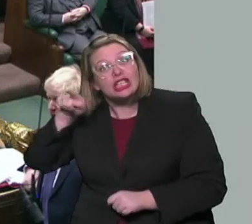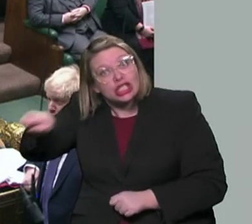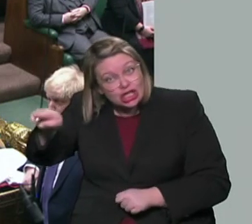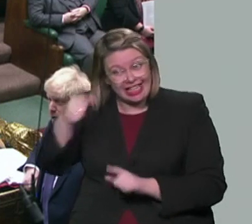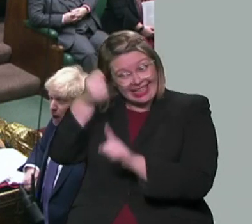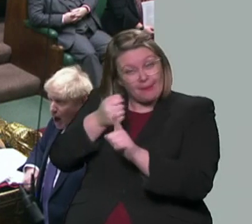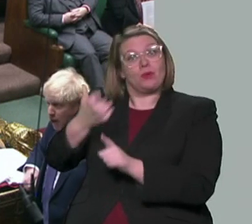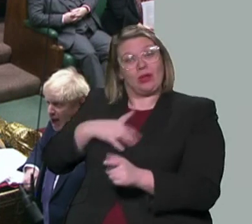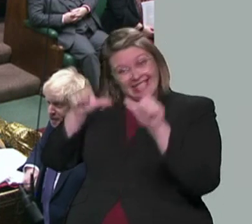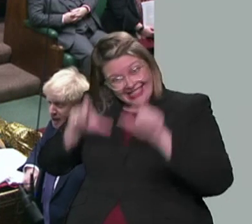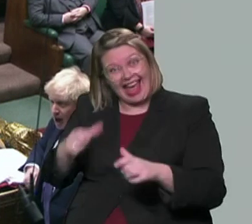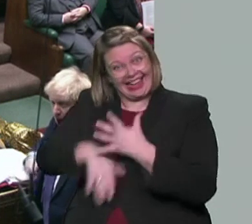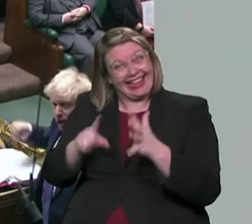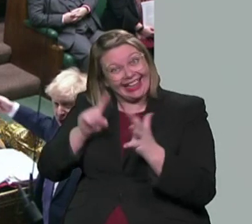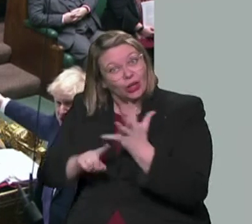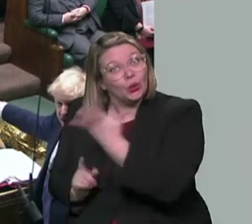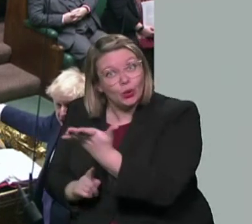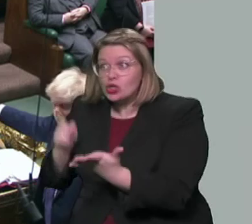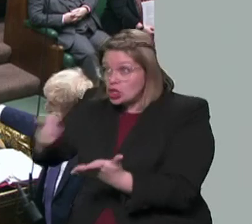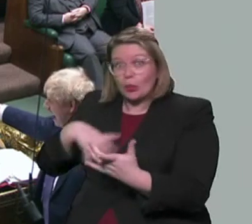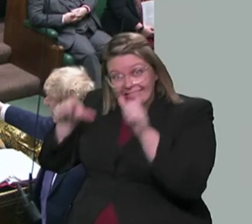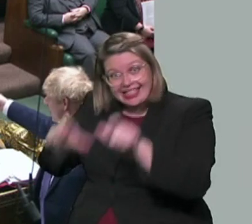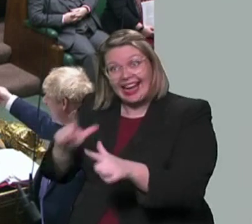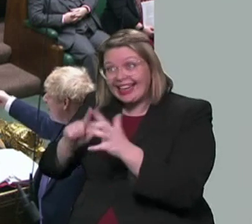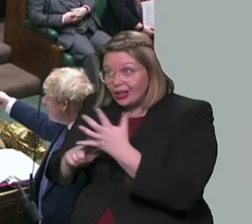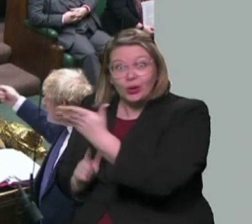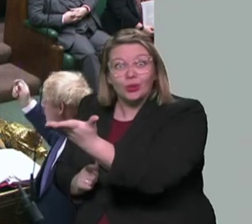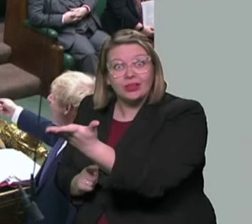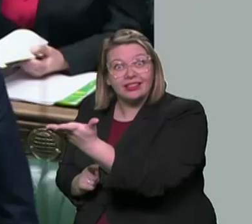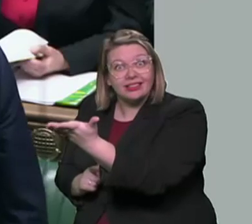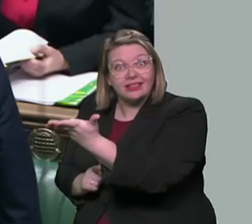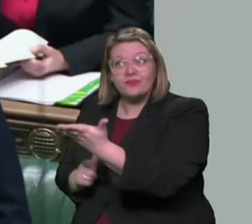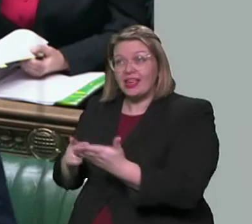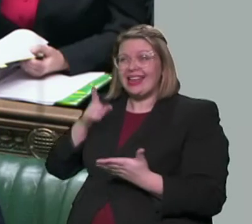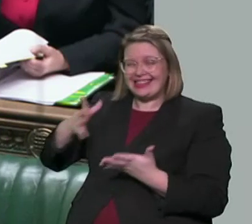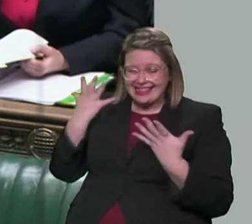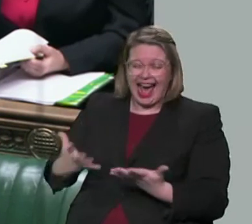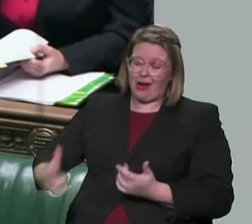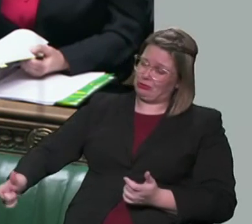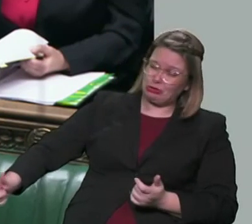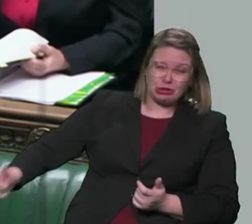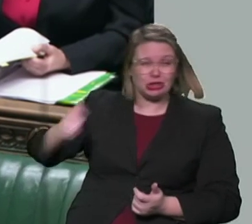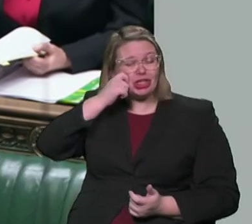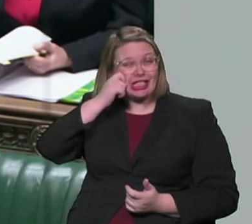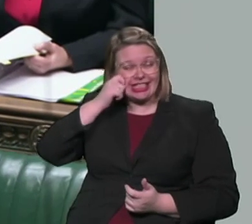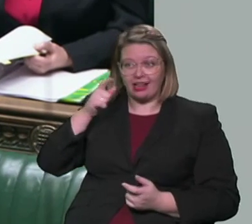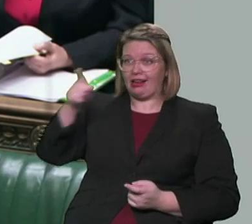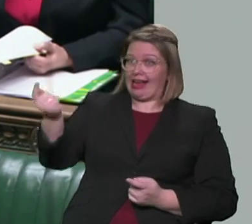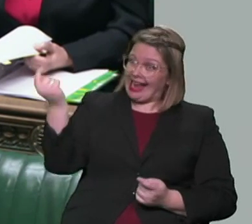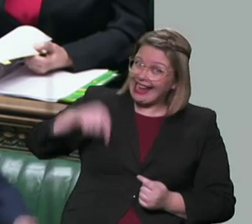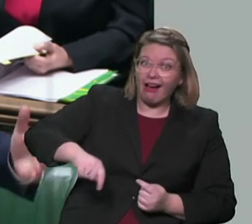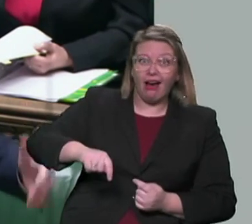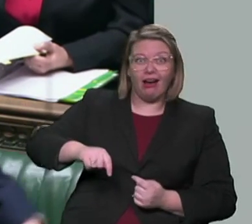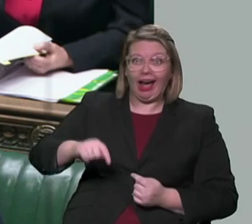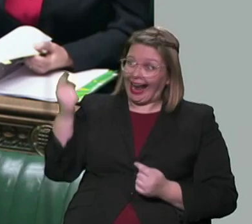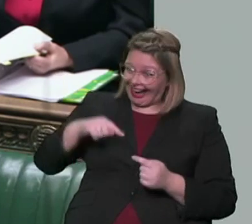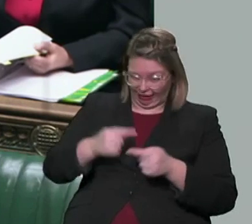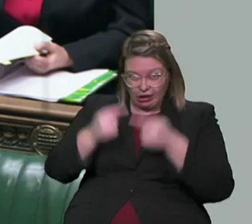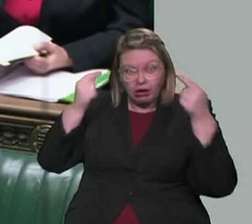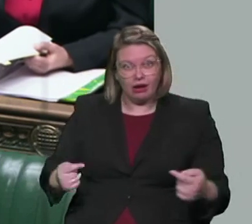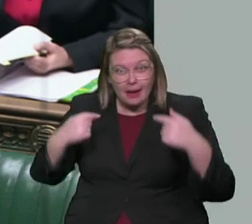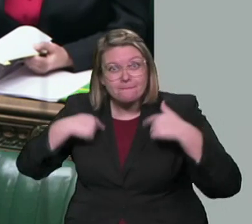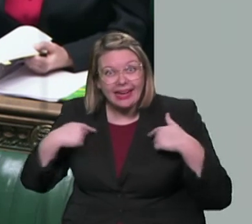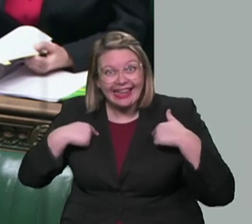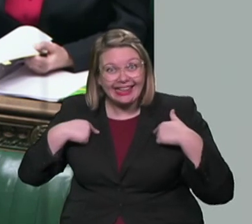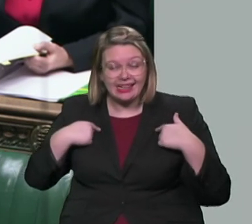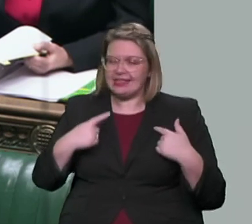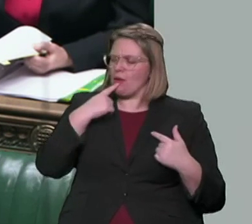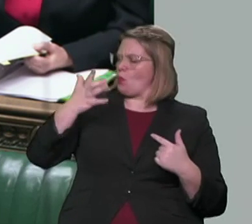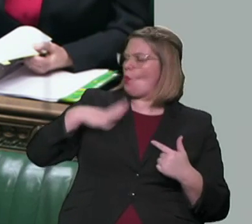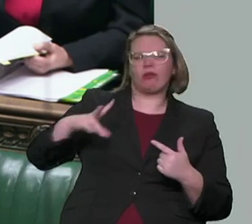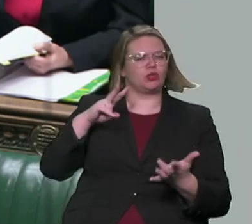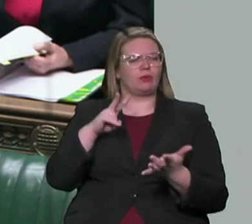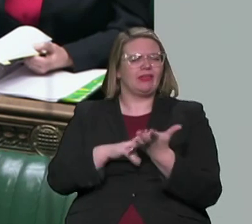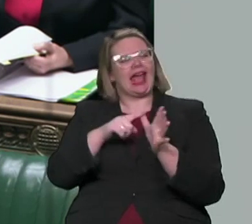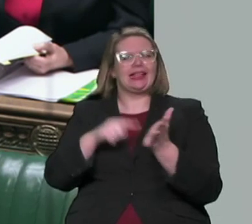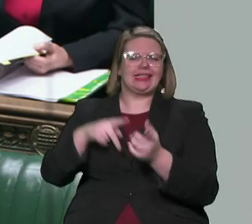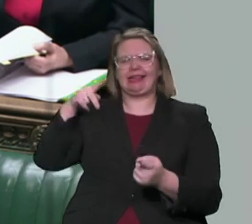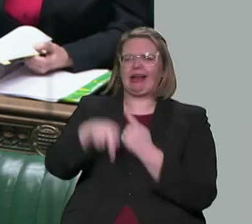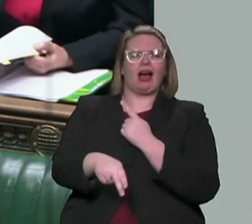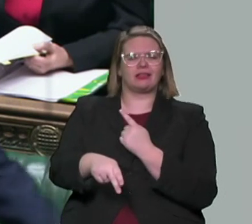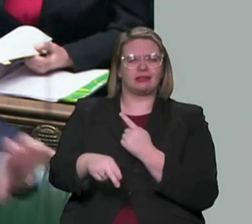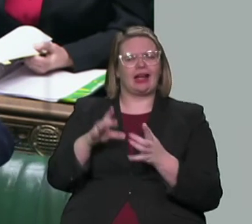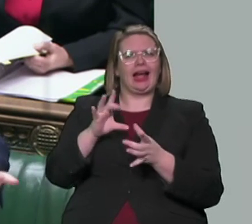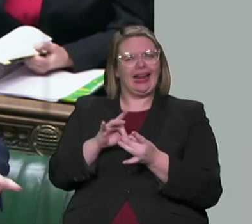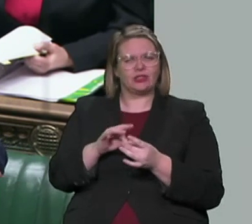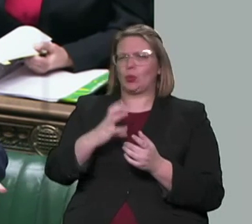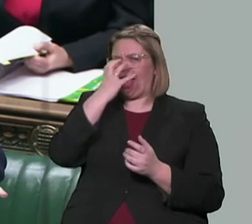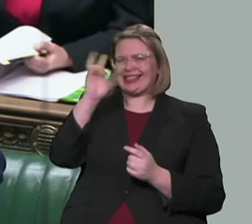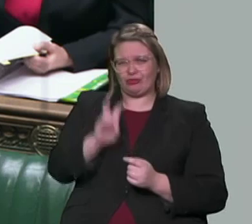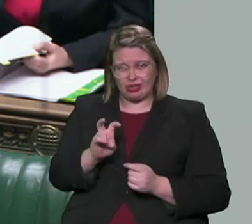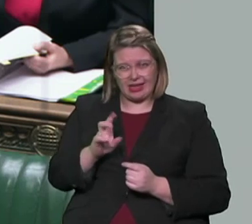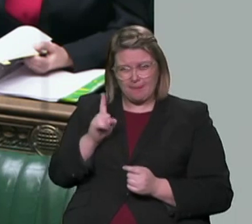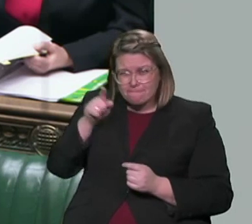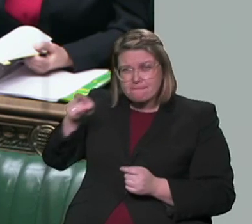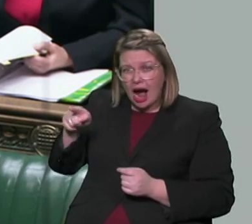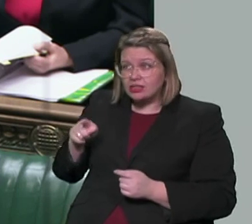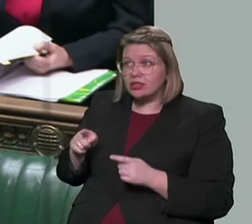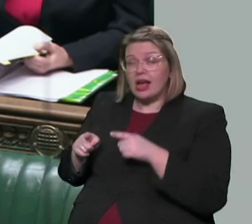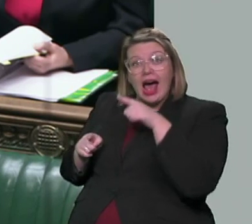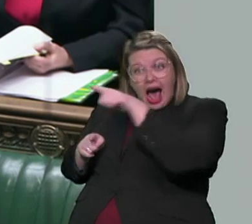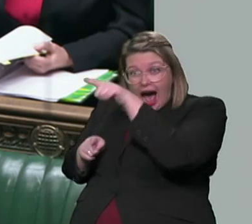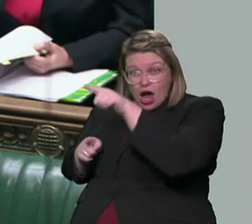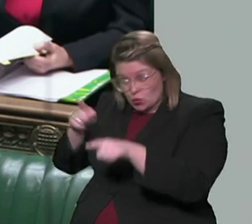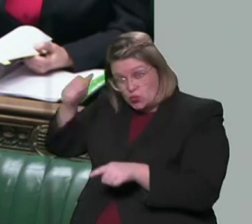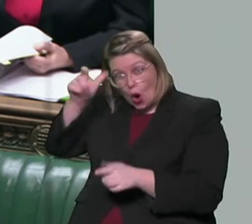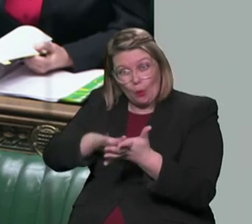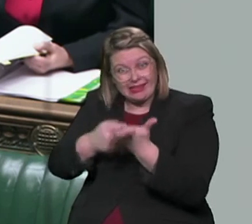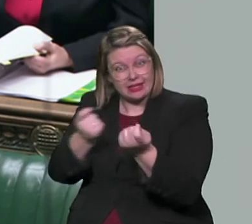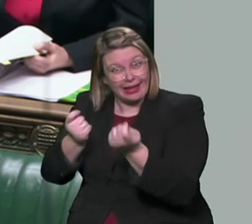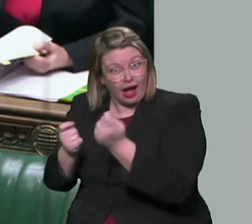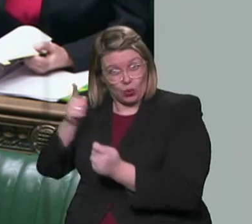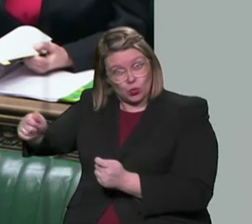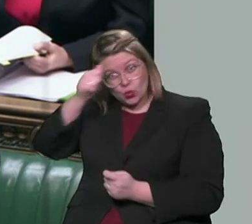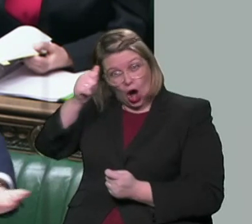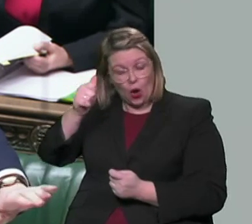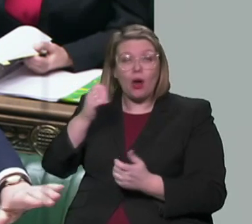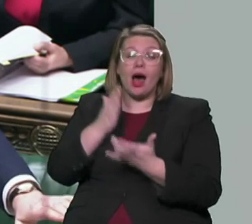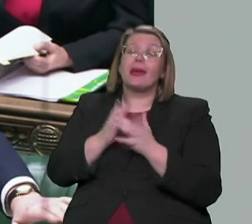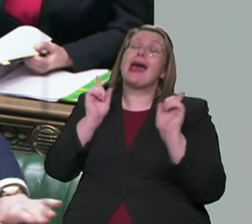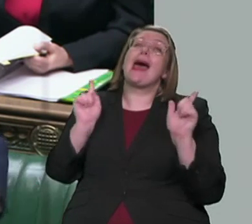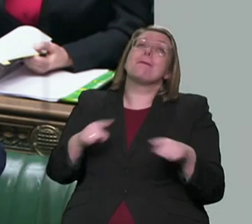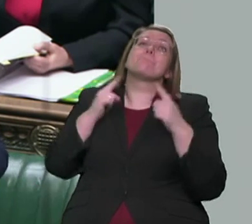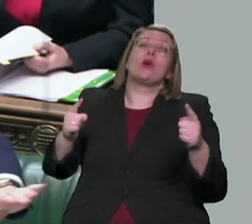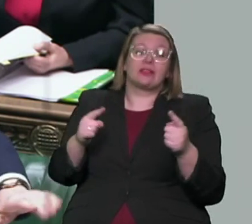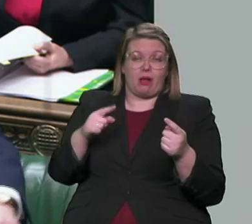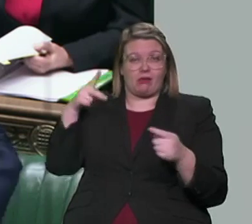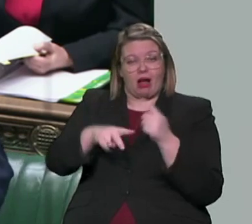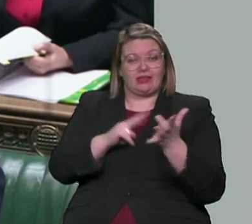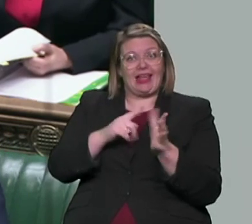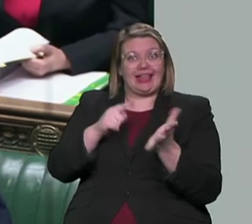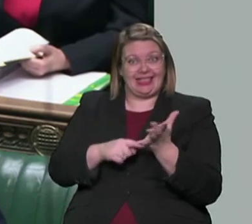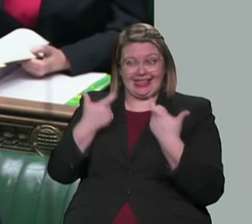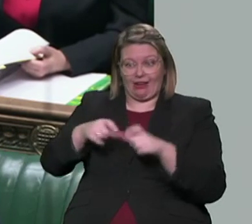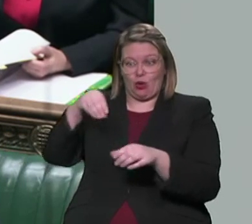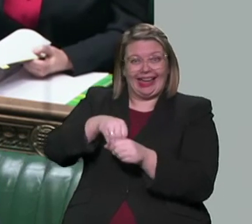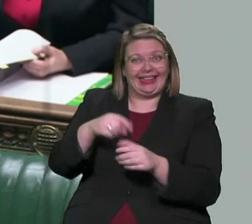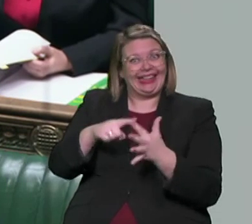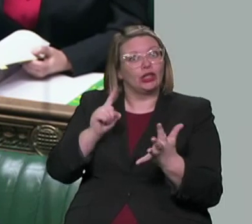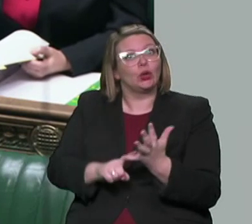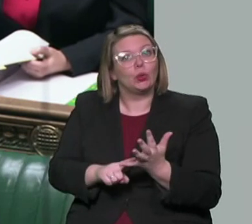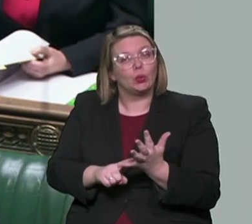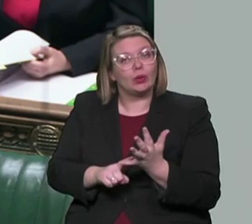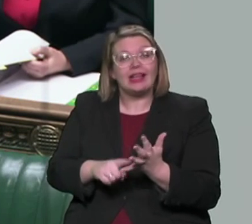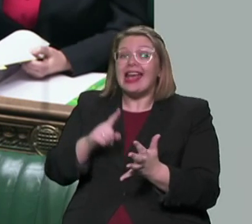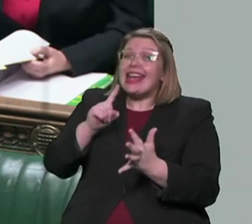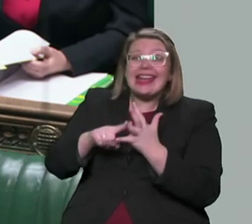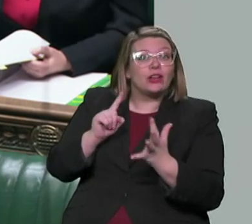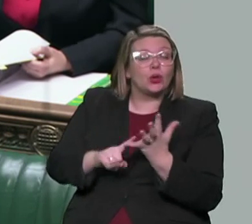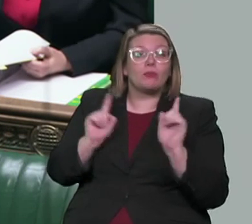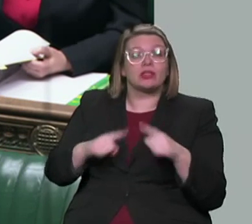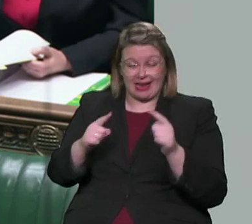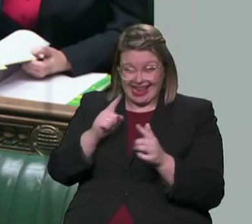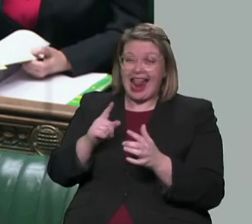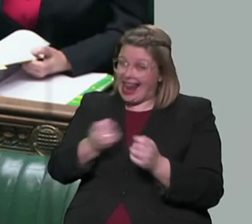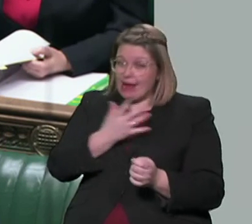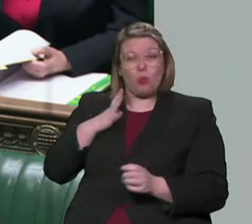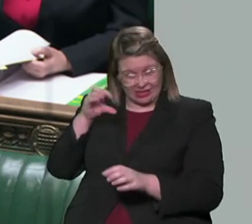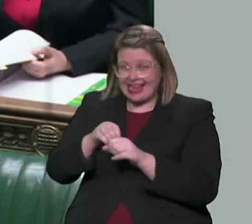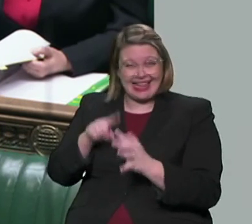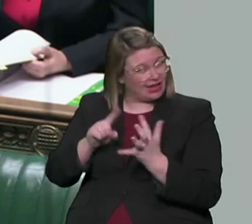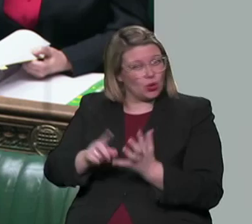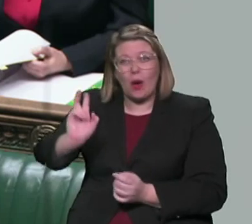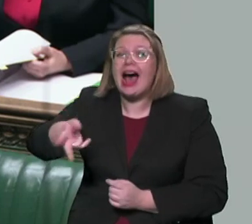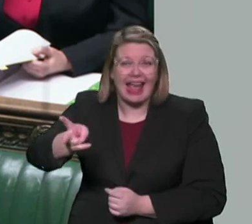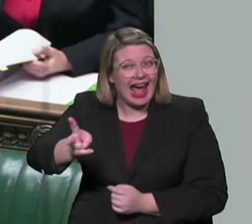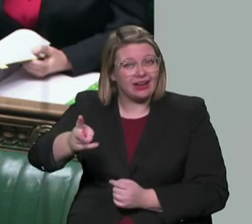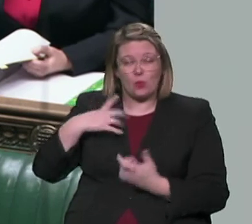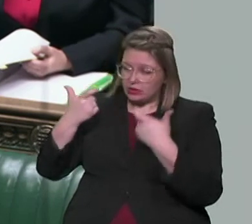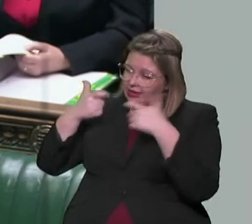Oh yes she did—and they now have the barefaced cheek to come to this House of Commons and say that they want to cut VAT on fuel——and so did the shadow Foreign Secretary—when everyone knows full well that that would be absolutely impossible if we were to do what Labour would do, go back into the EU and remain aligned